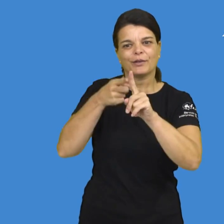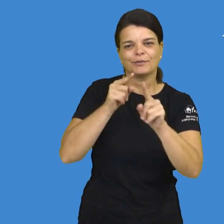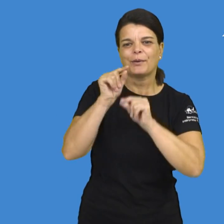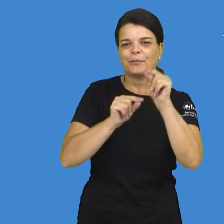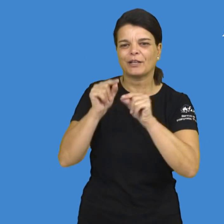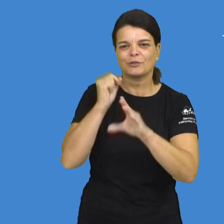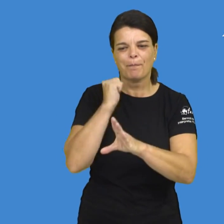virus